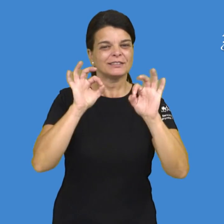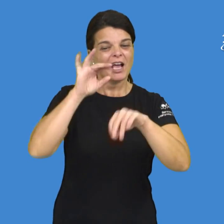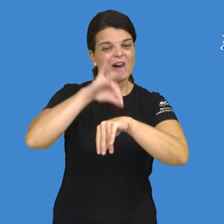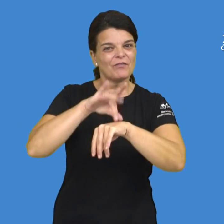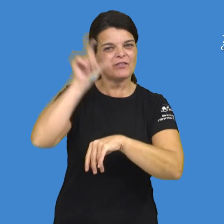enfermo